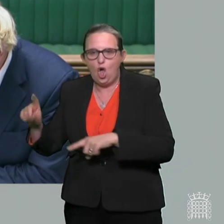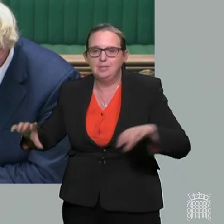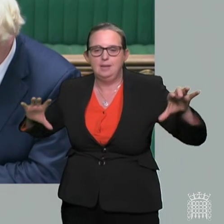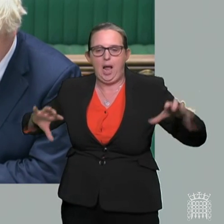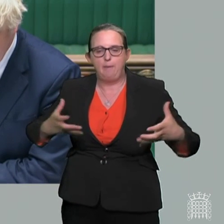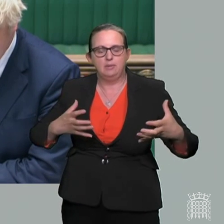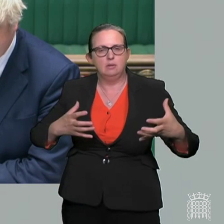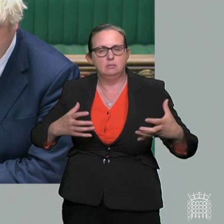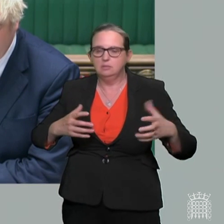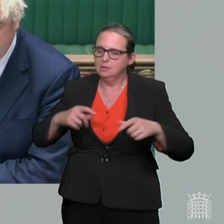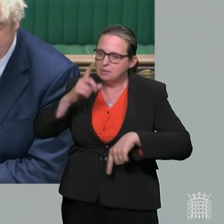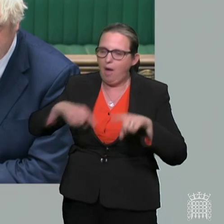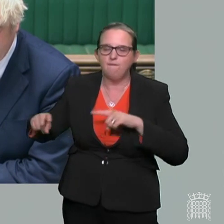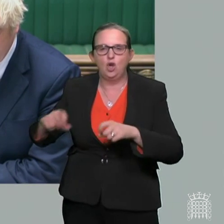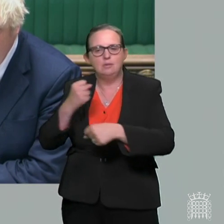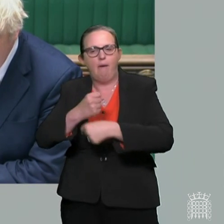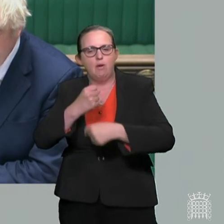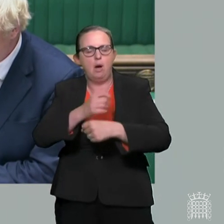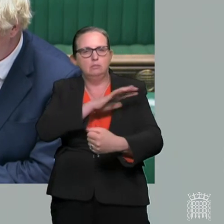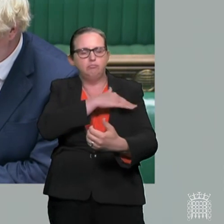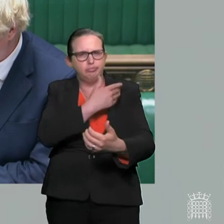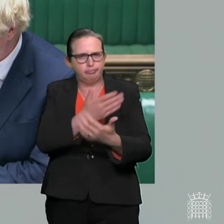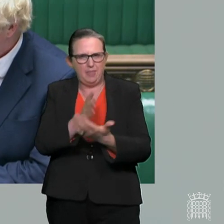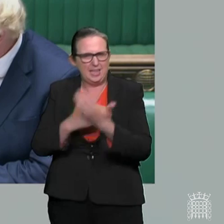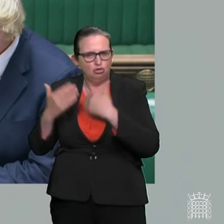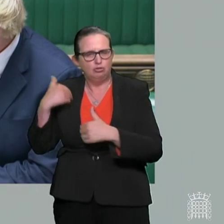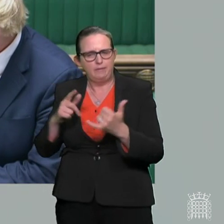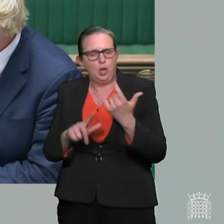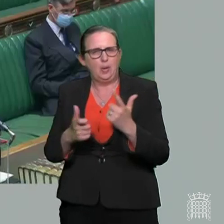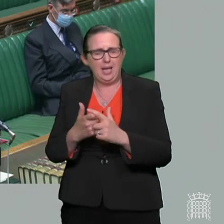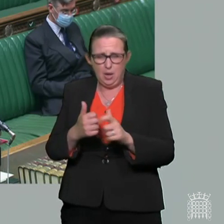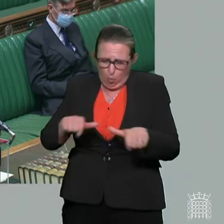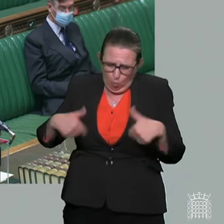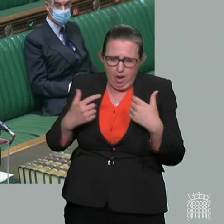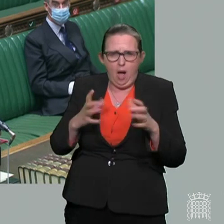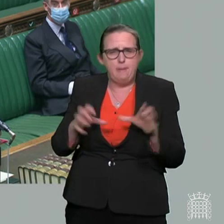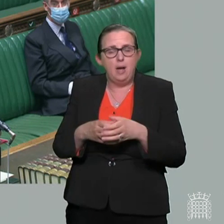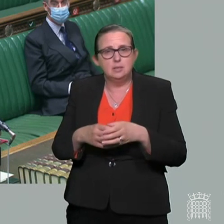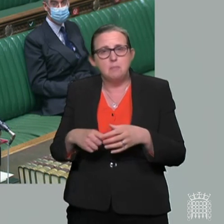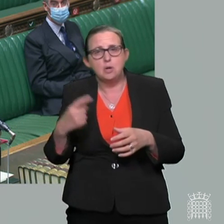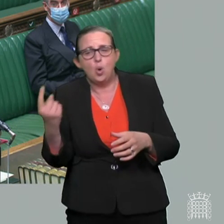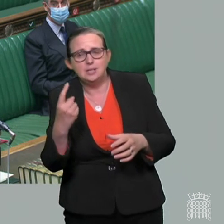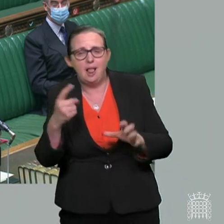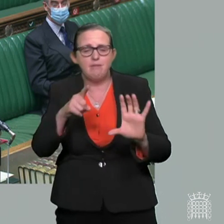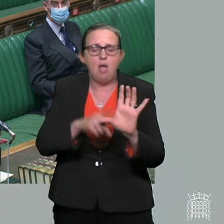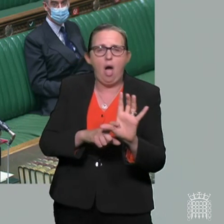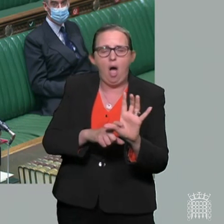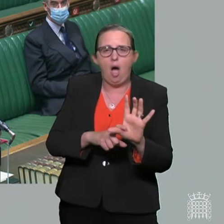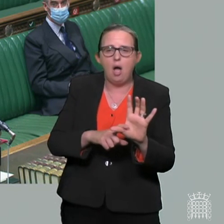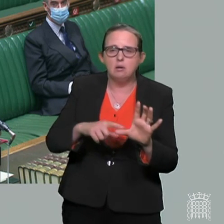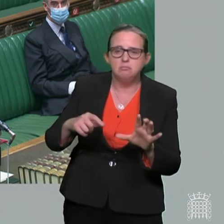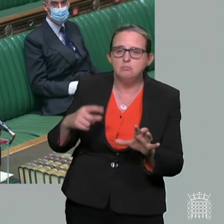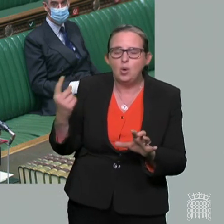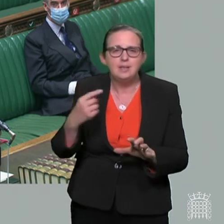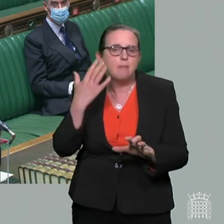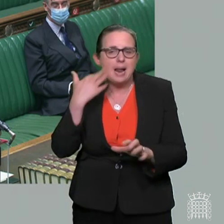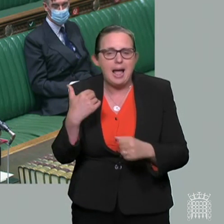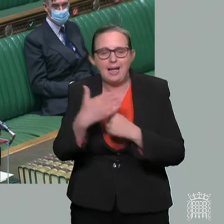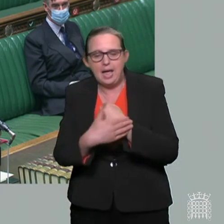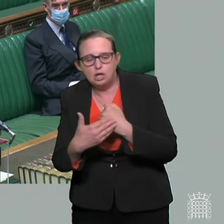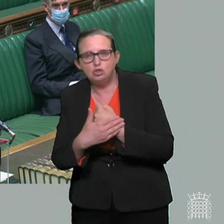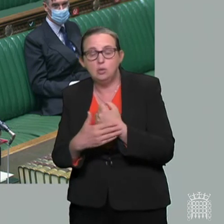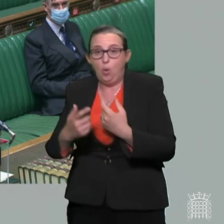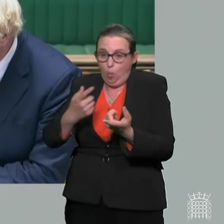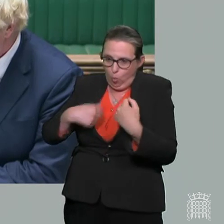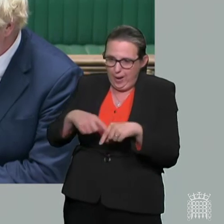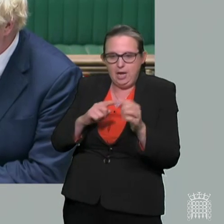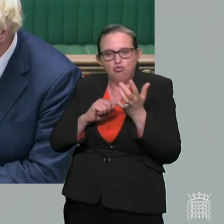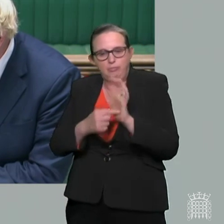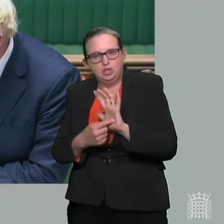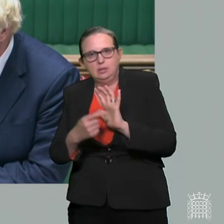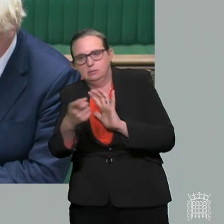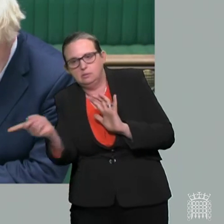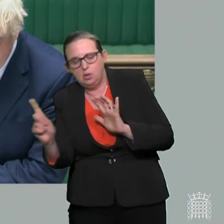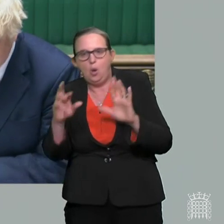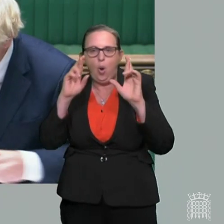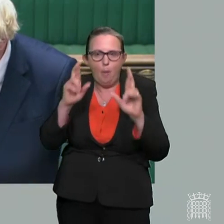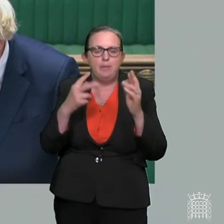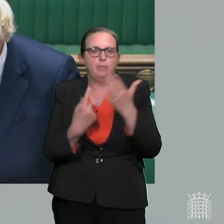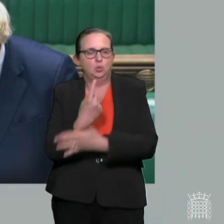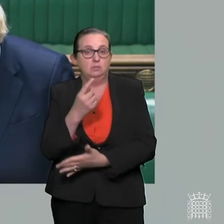It has the most diverse Government in the history of this country. If you are a young person growing up in a black or ethnic minority group in this country, we are the party that represents hope and opportunity.